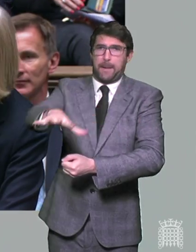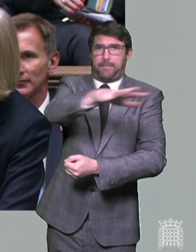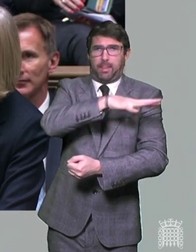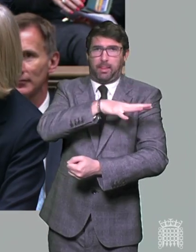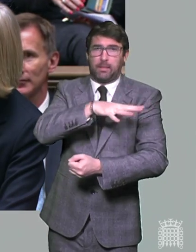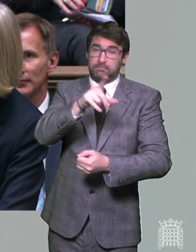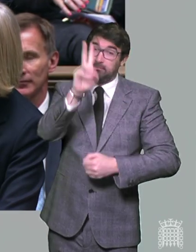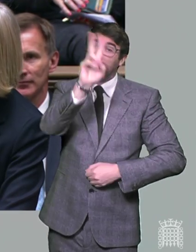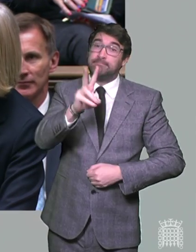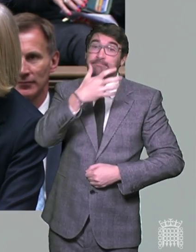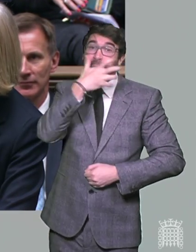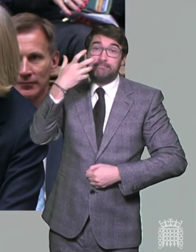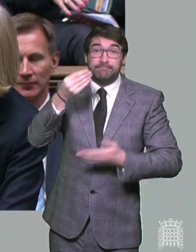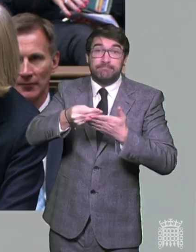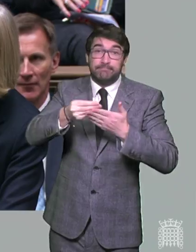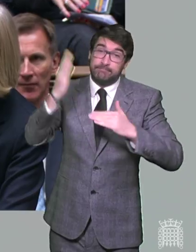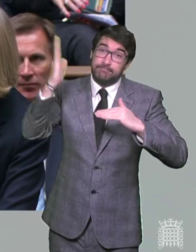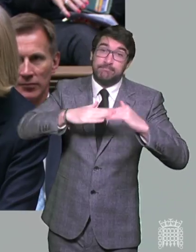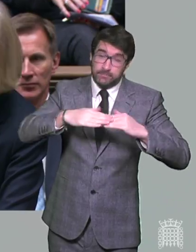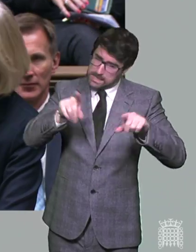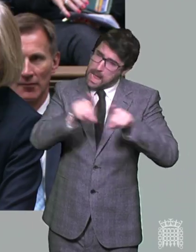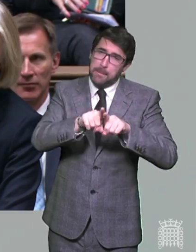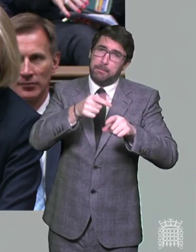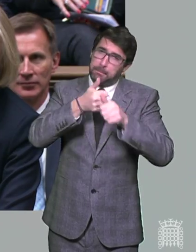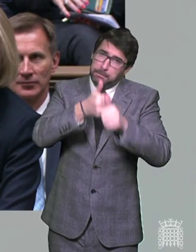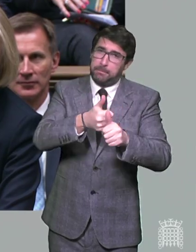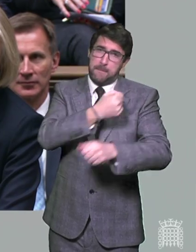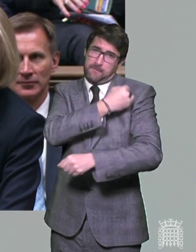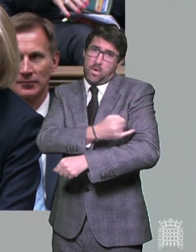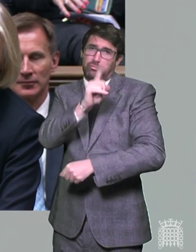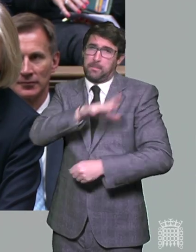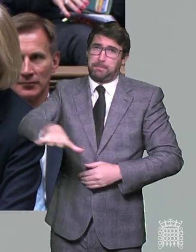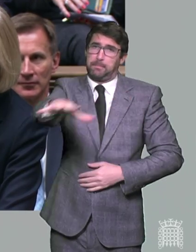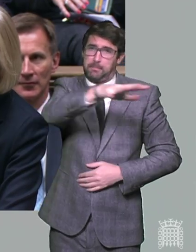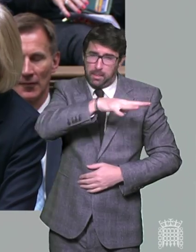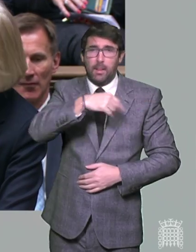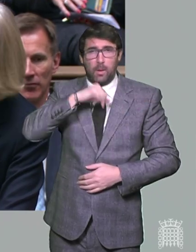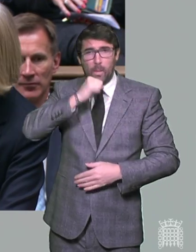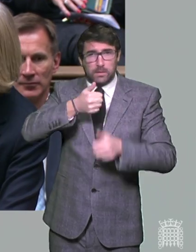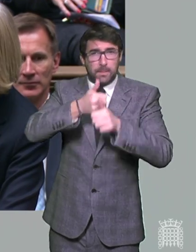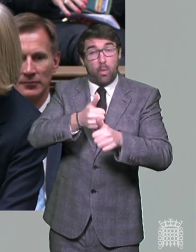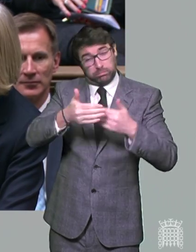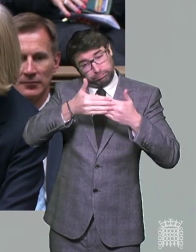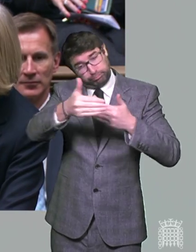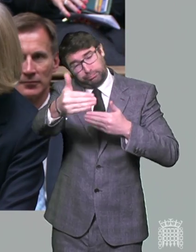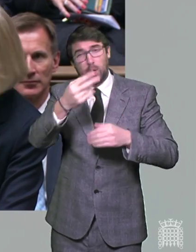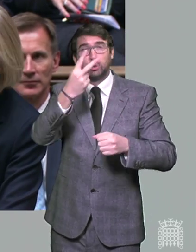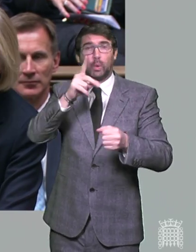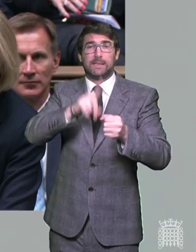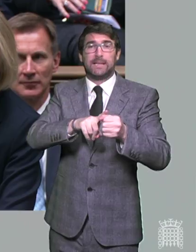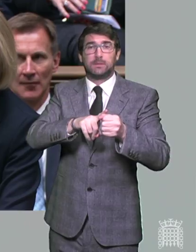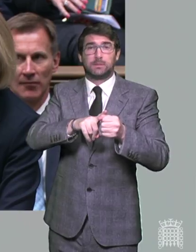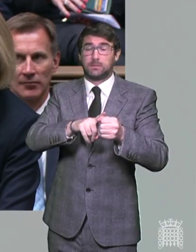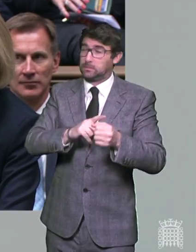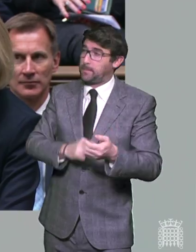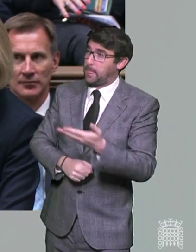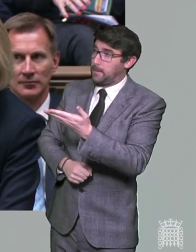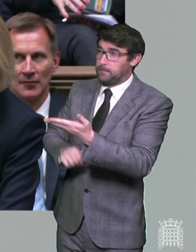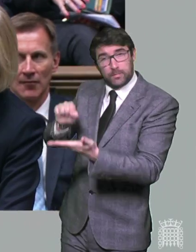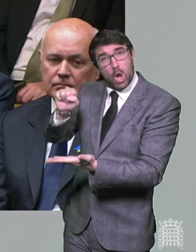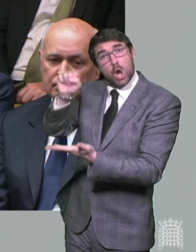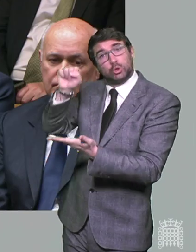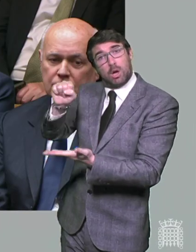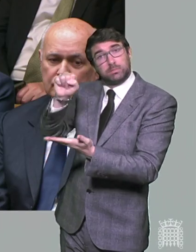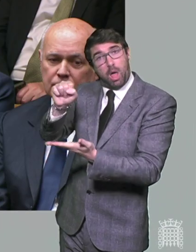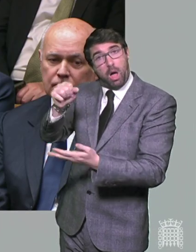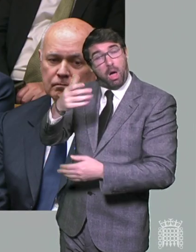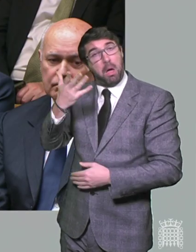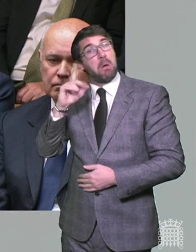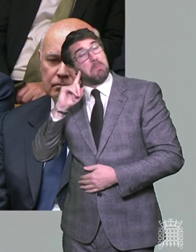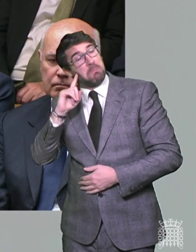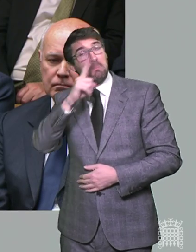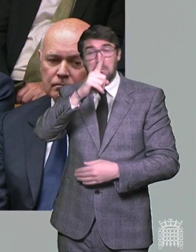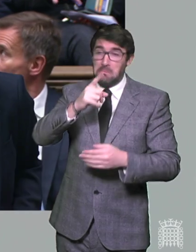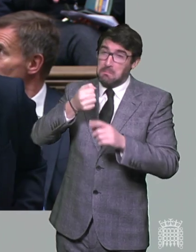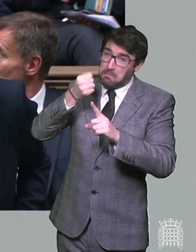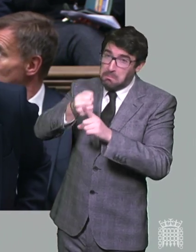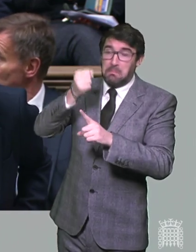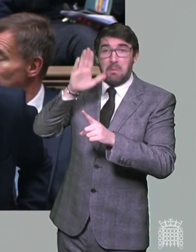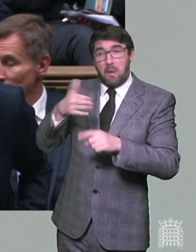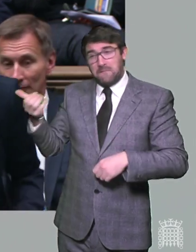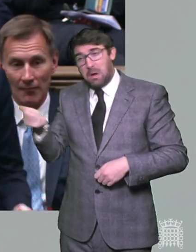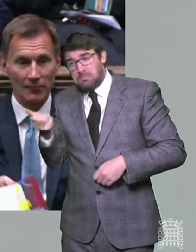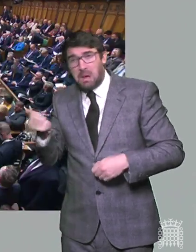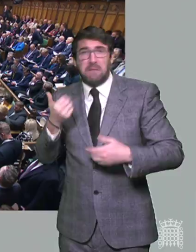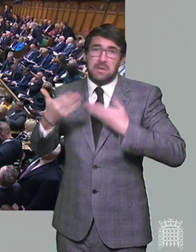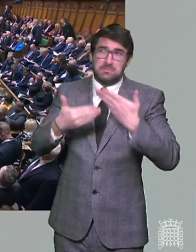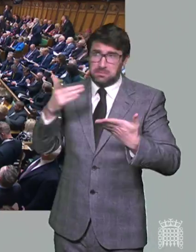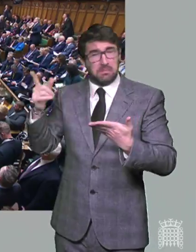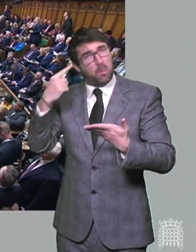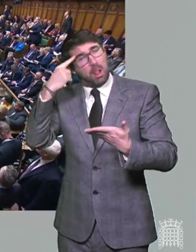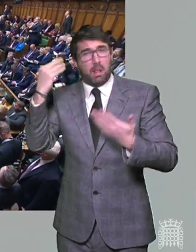We are going to make sure that the most vulnerable are protected into year two, and I am sure that the Chancellor has heard my honourable Friend’s representations on the contents of the medium-term fiscal plan.